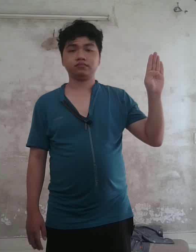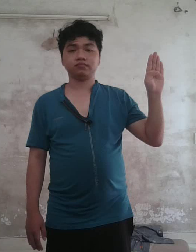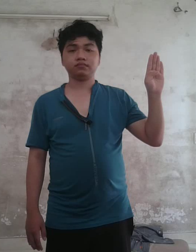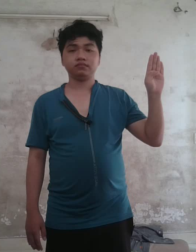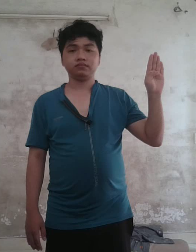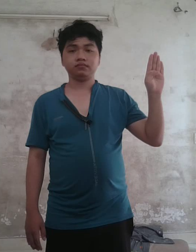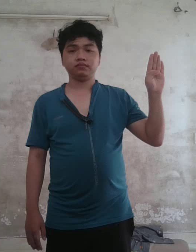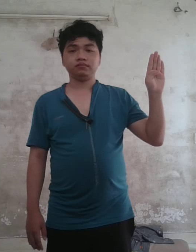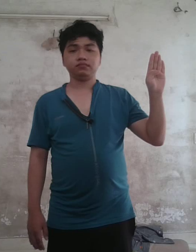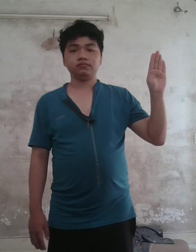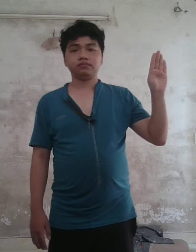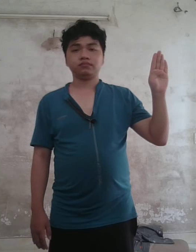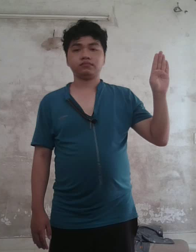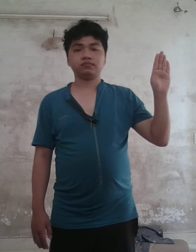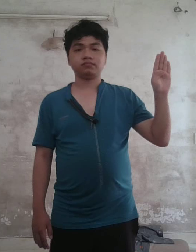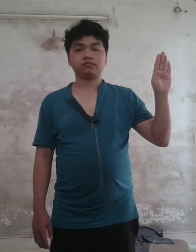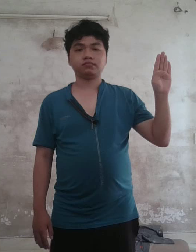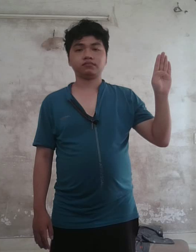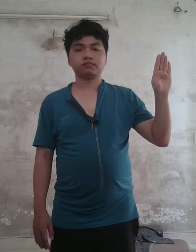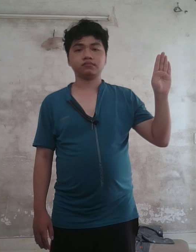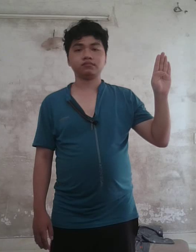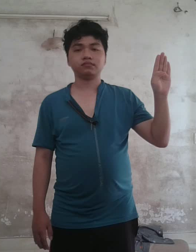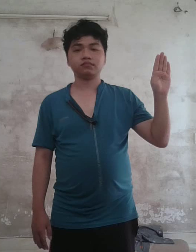b